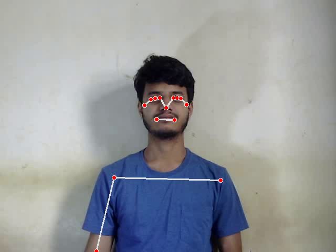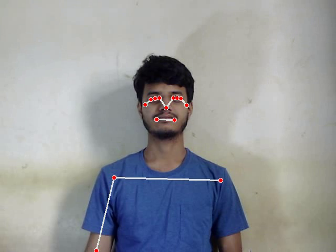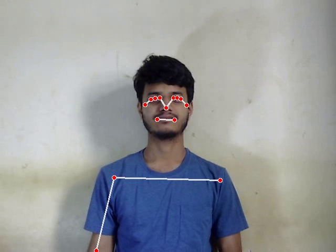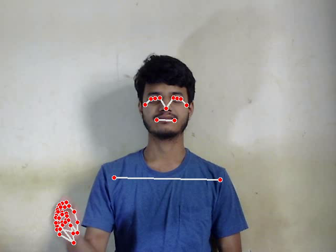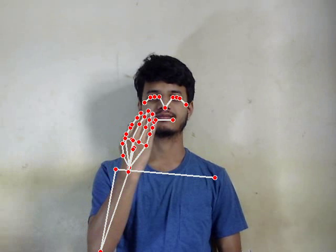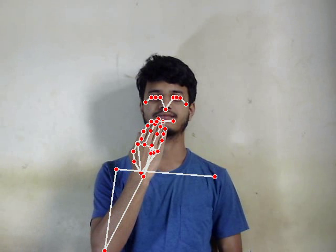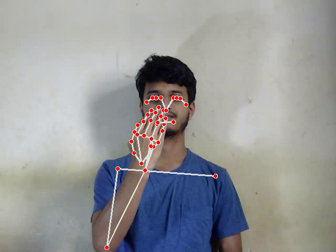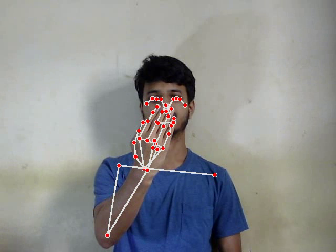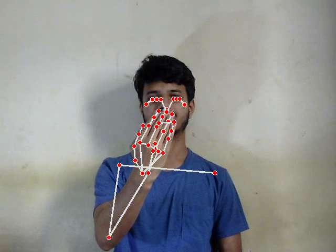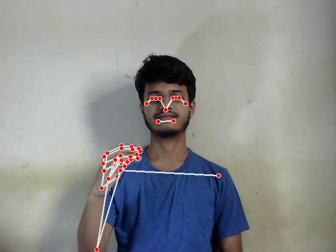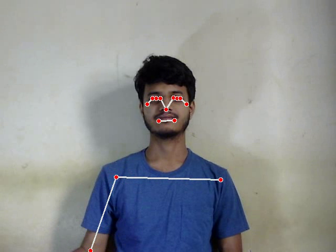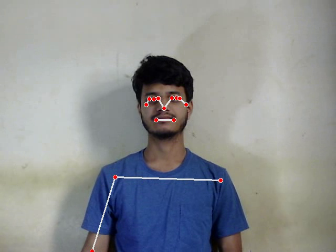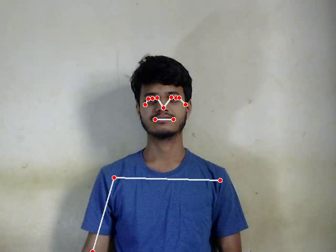thank you